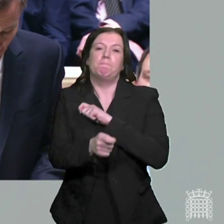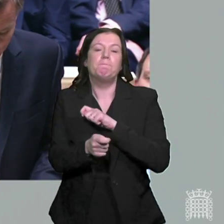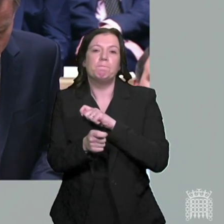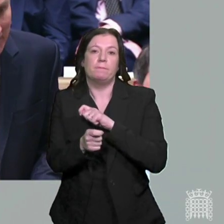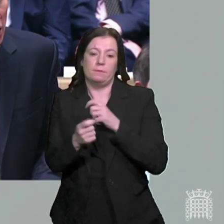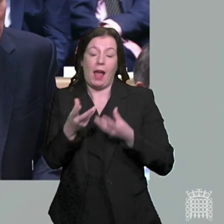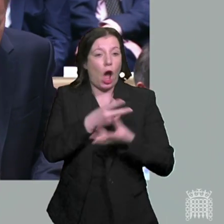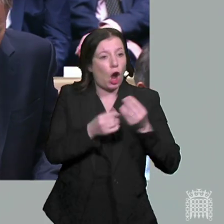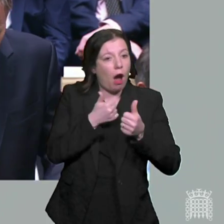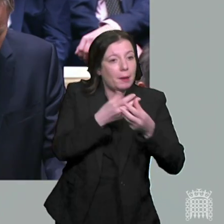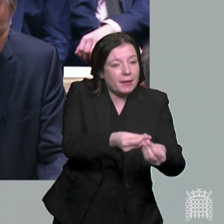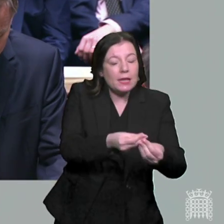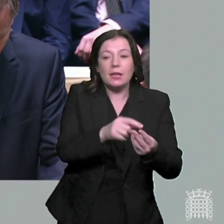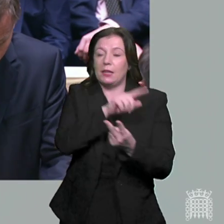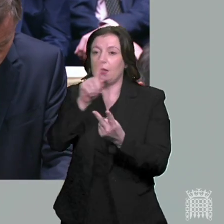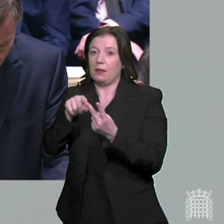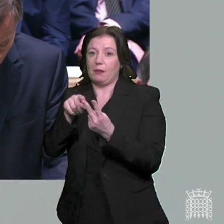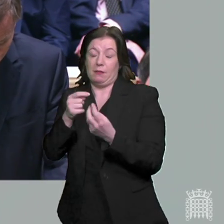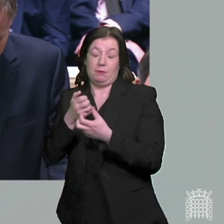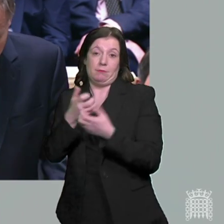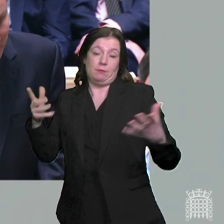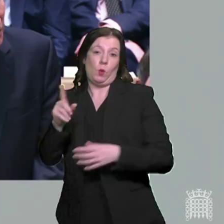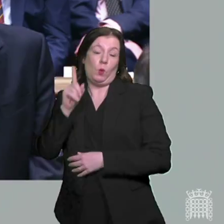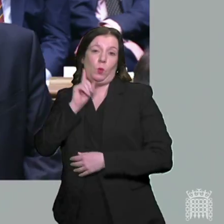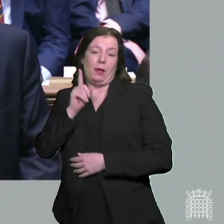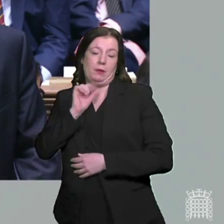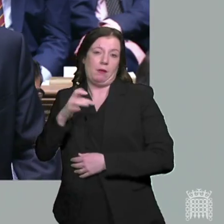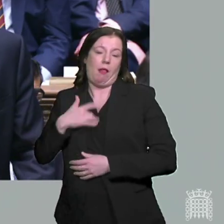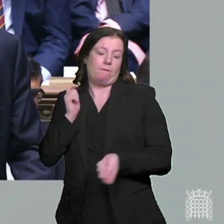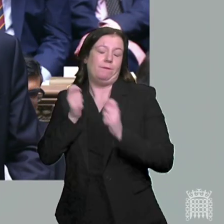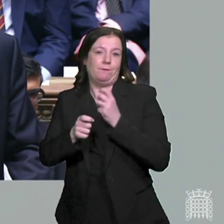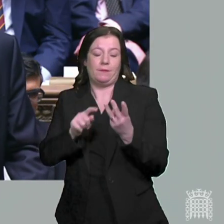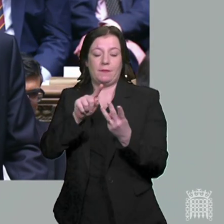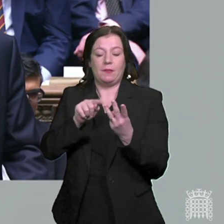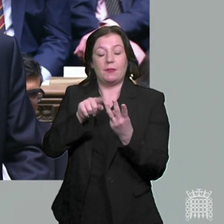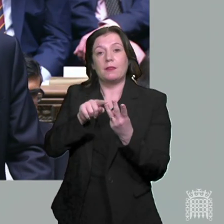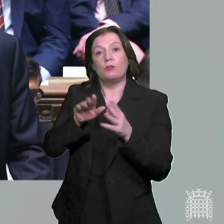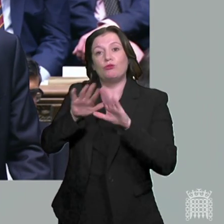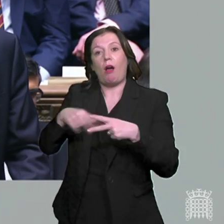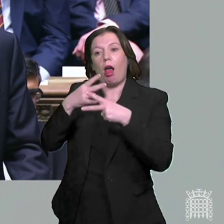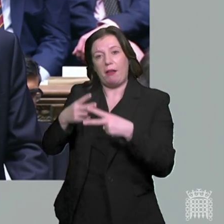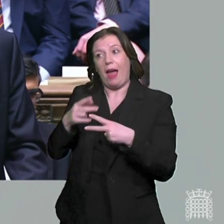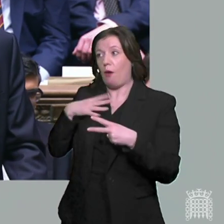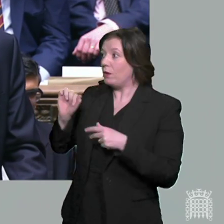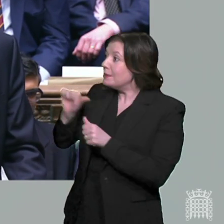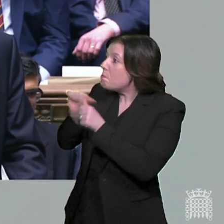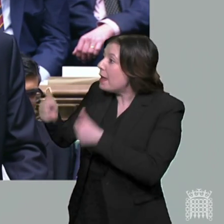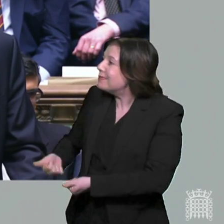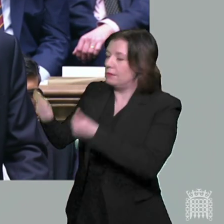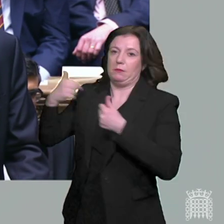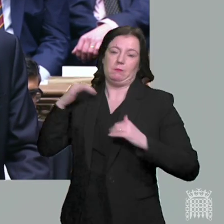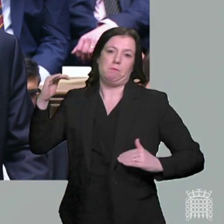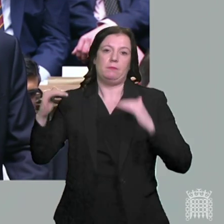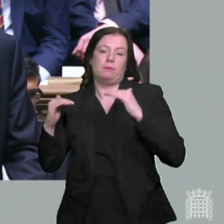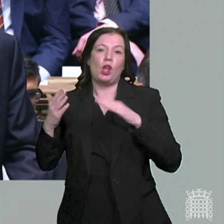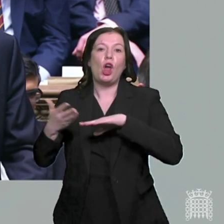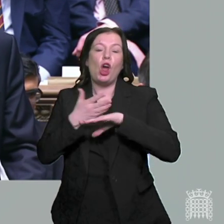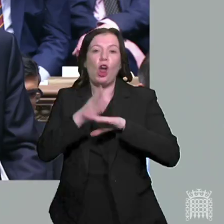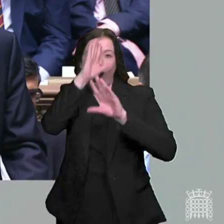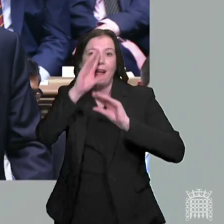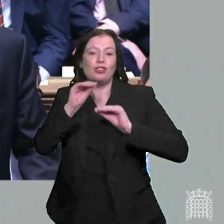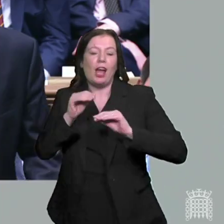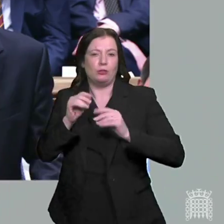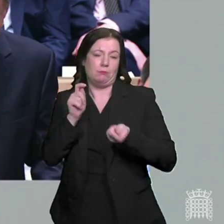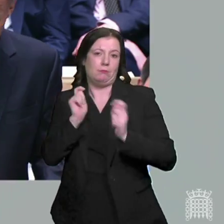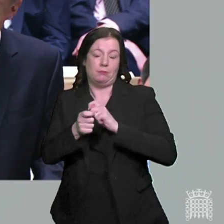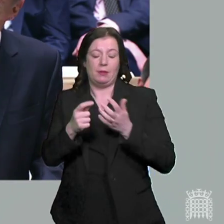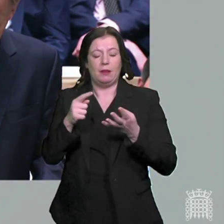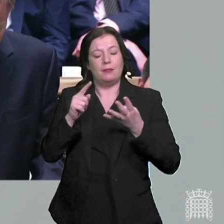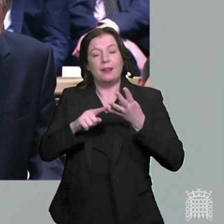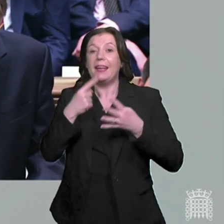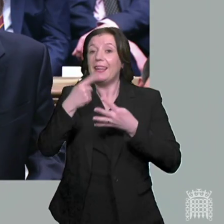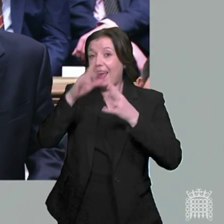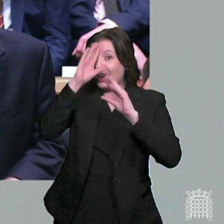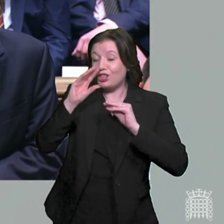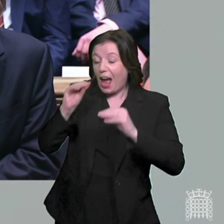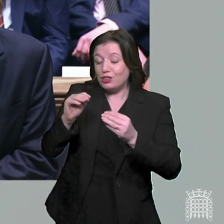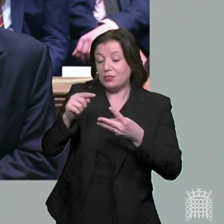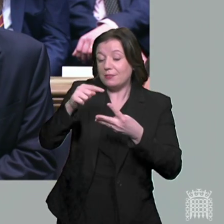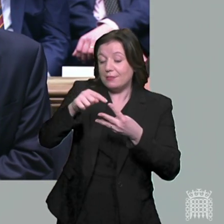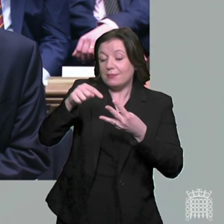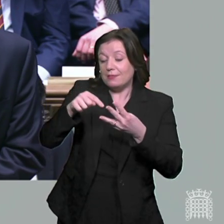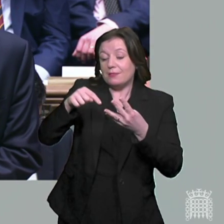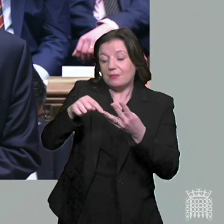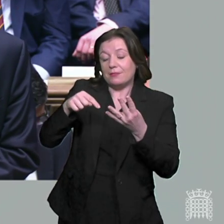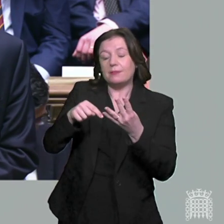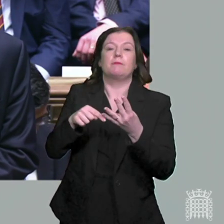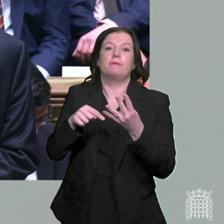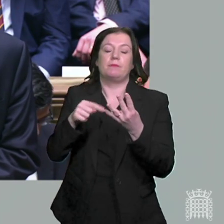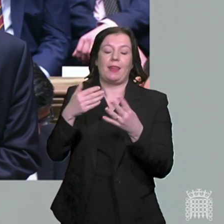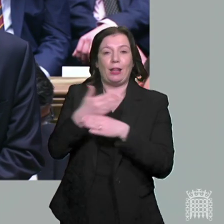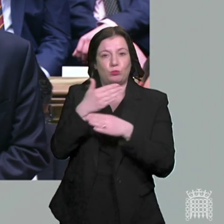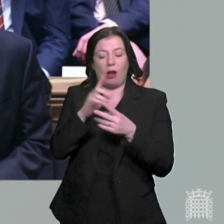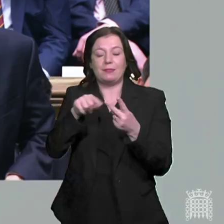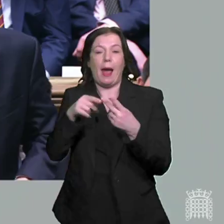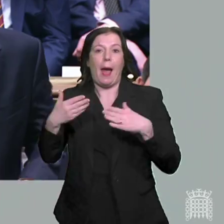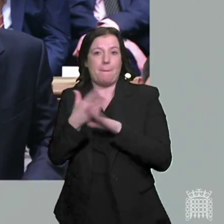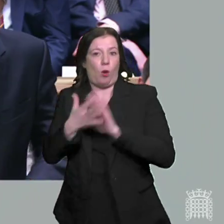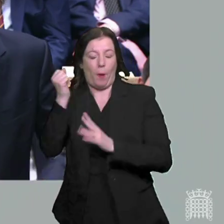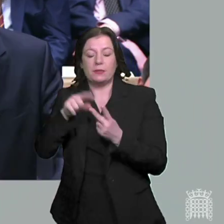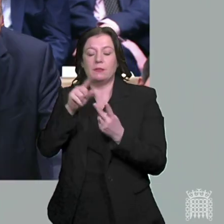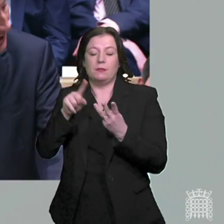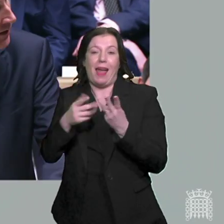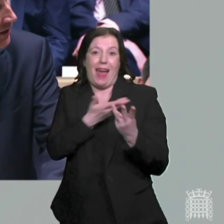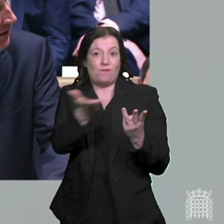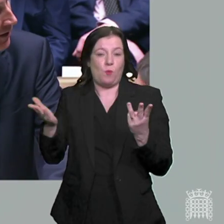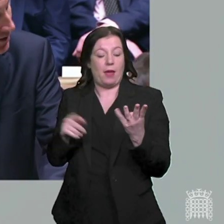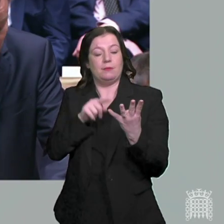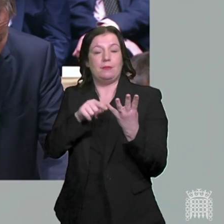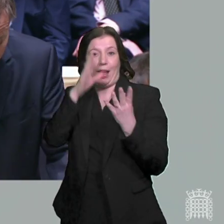We help the economy, transform the lives of thousands of women and build a childcare system comparable to the best, with a major early years reform for our education system—the E of education, alongside the three other pillars of our growth plan: enterprise, employment and everywhere.